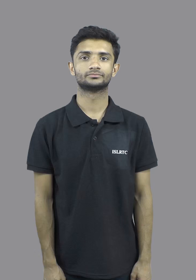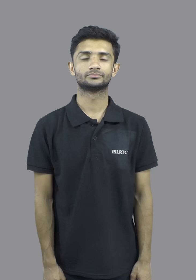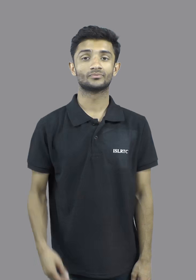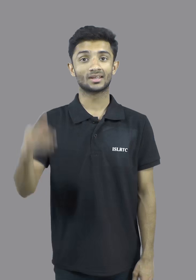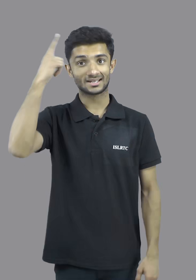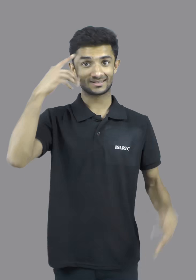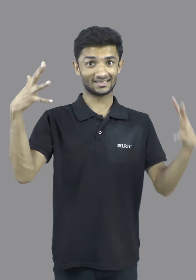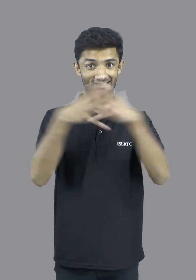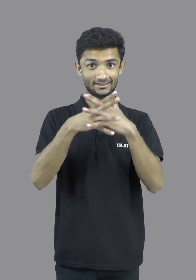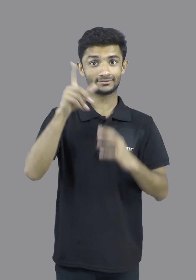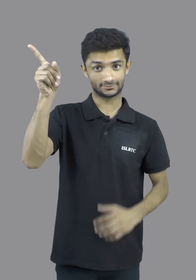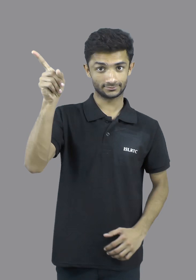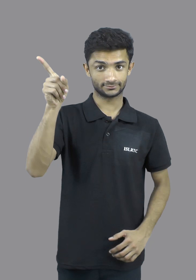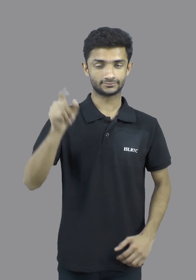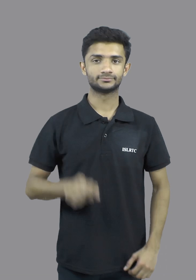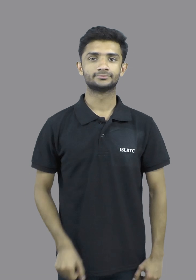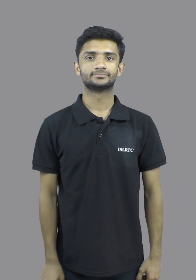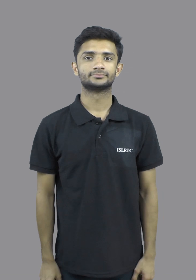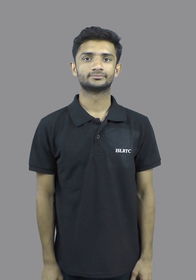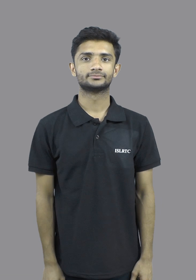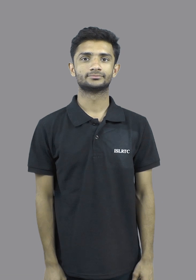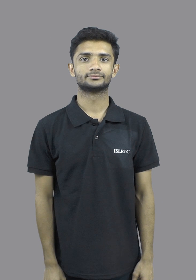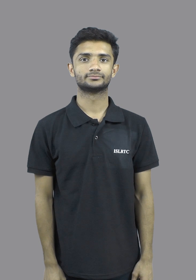West Indies